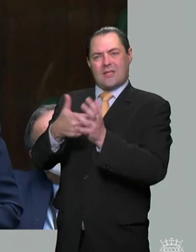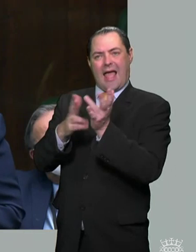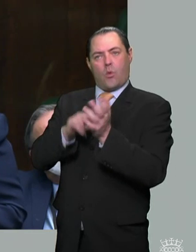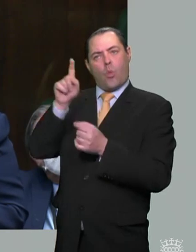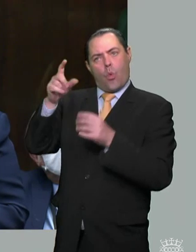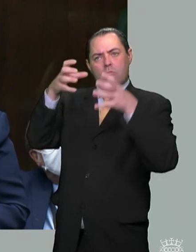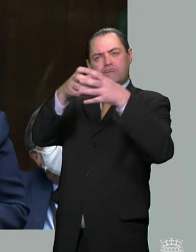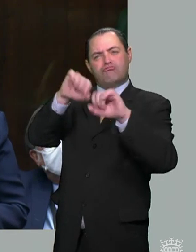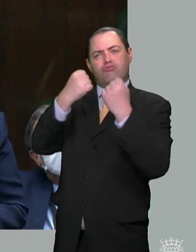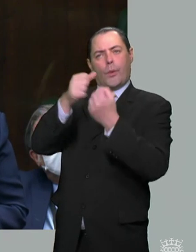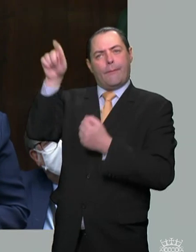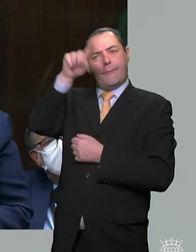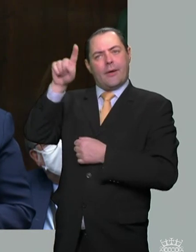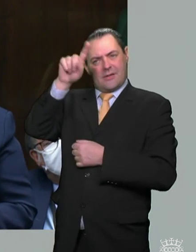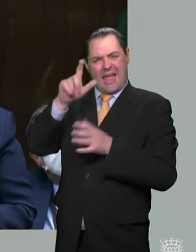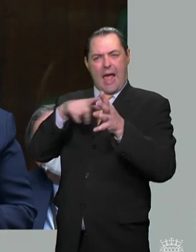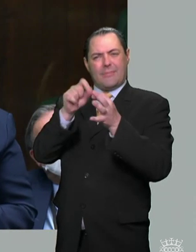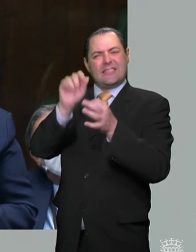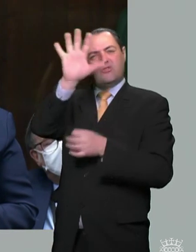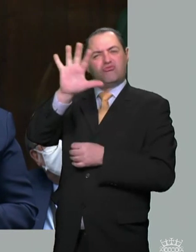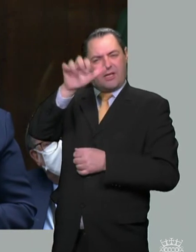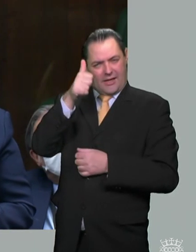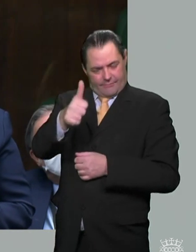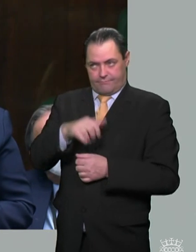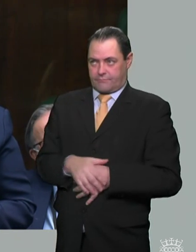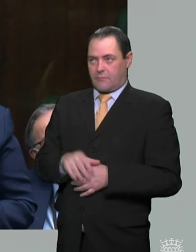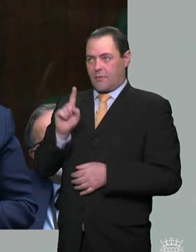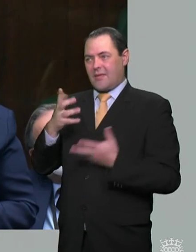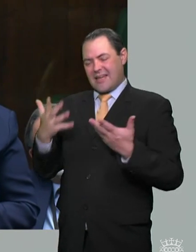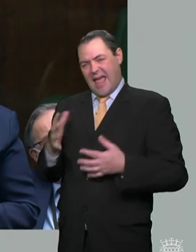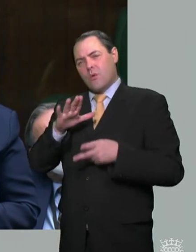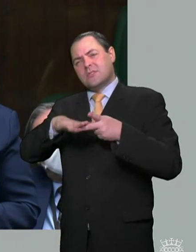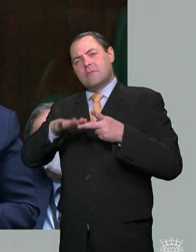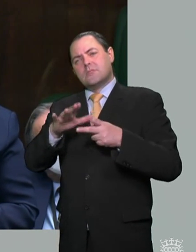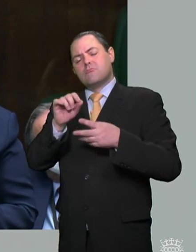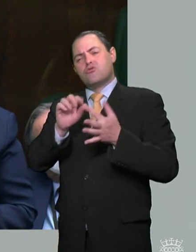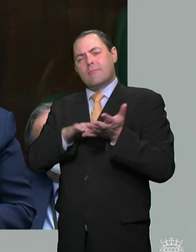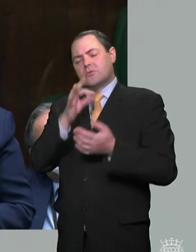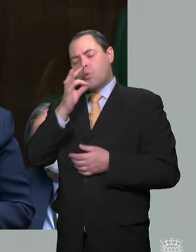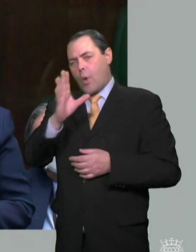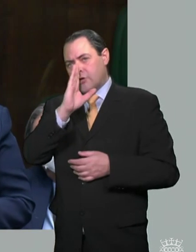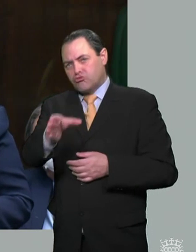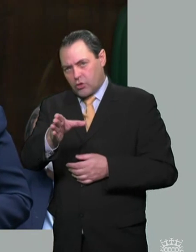It is a big step in the right direction. I must ask the Deputy Prime Minister this.